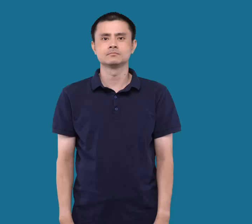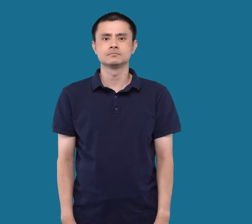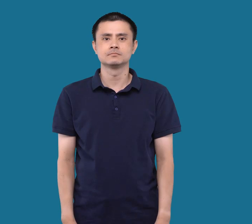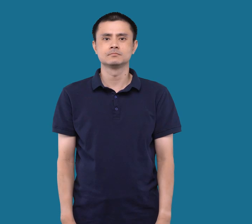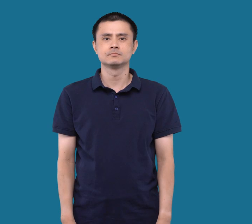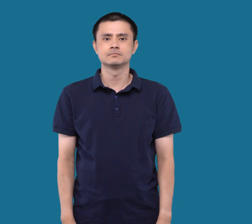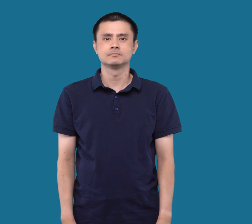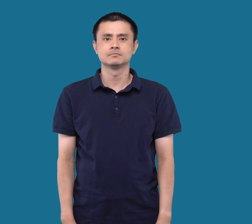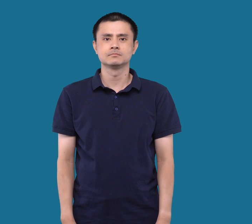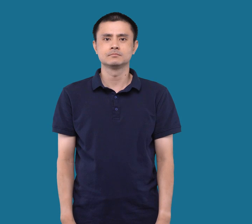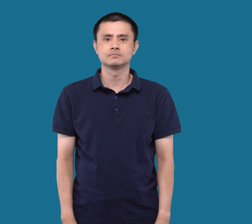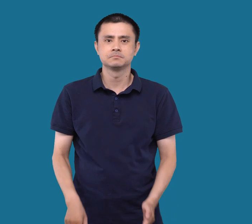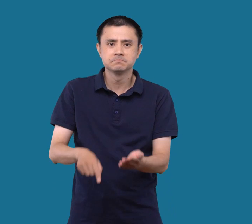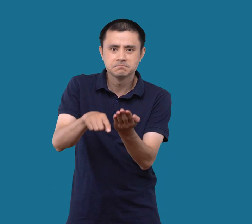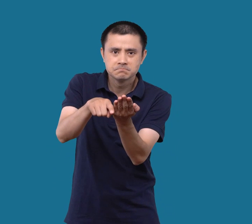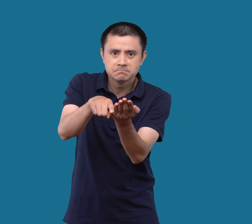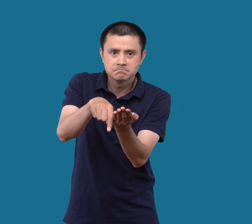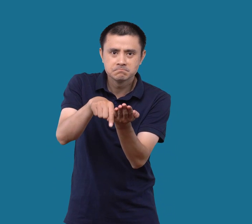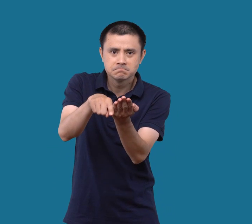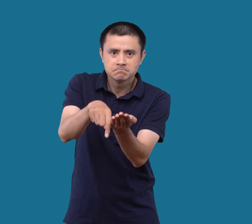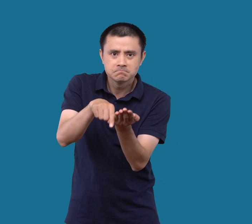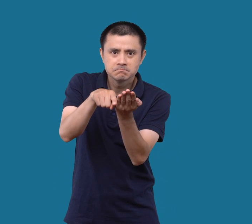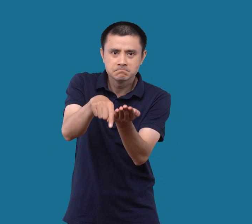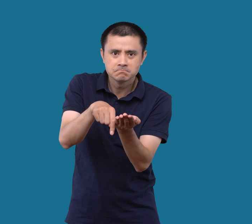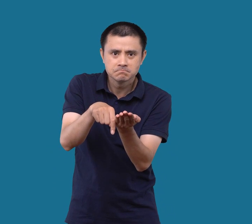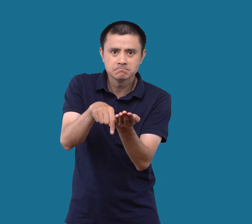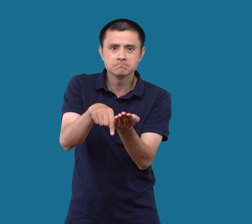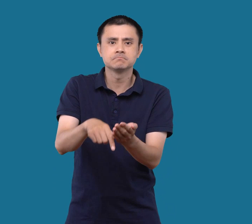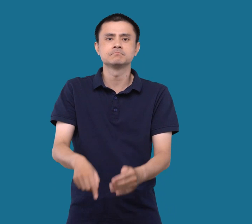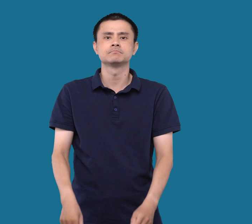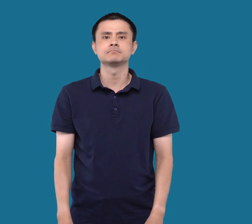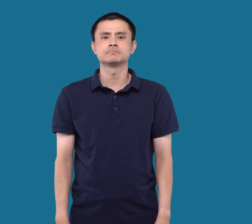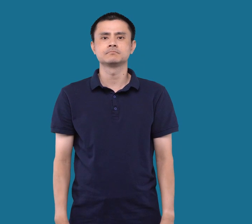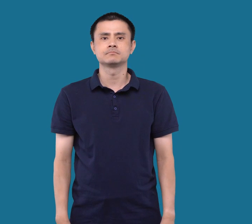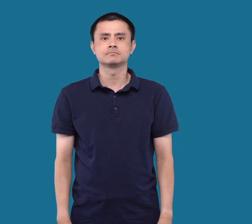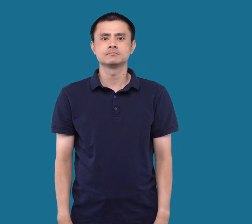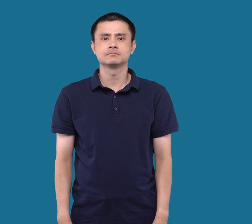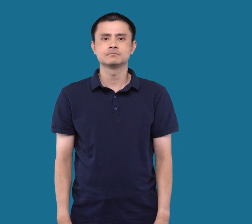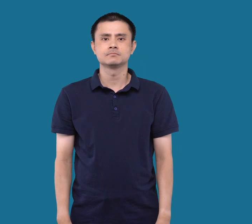chèo thuyền